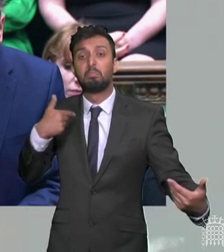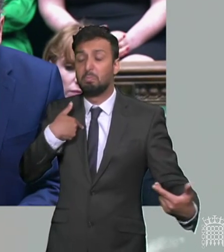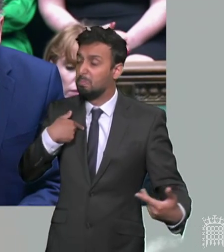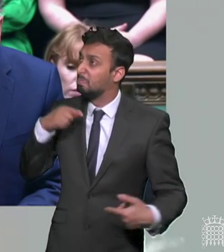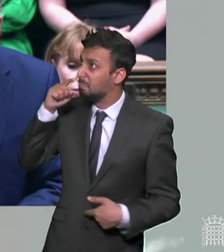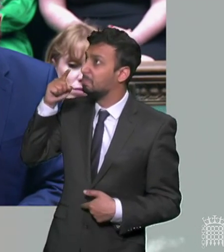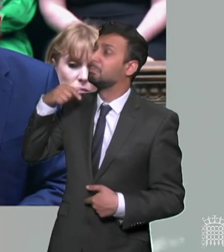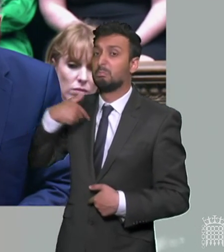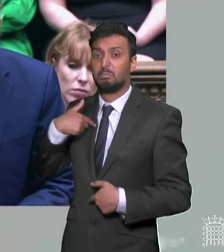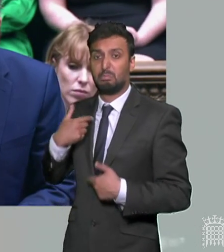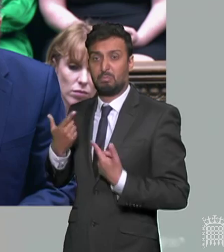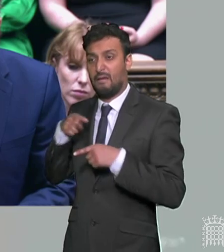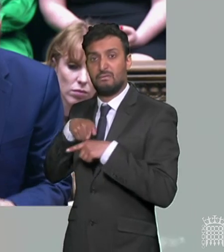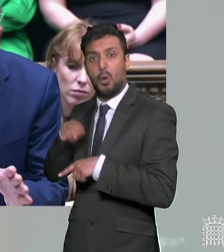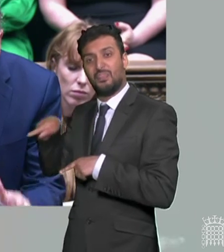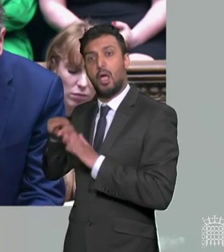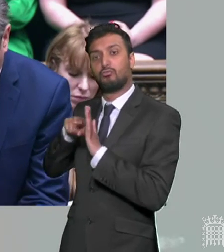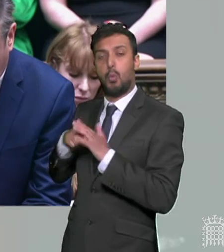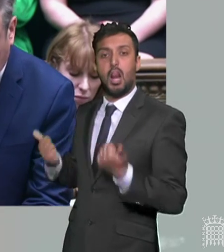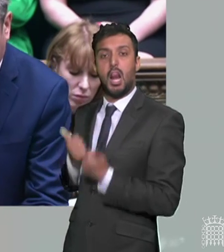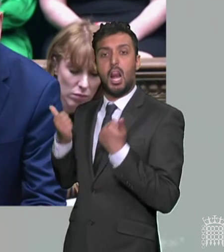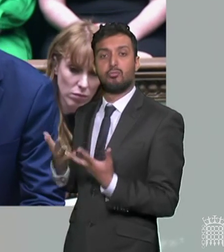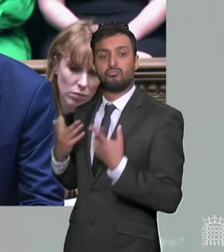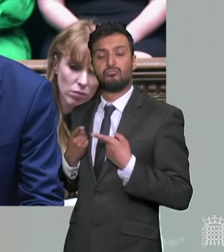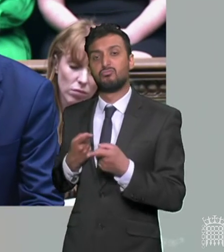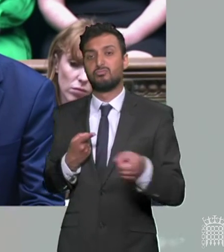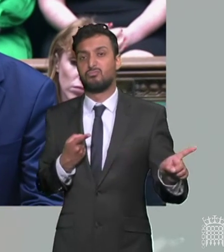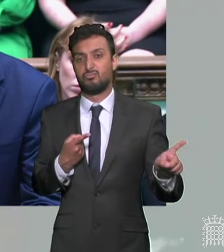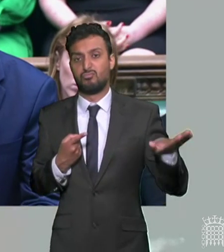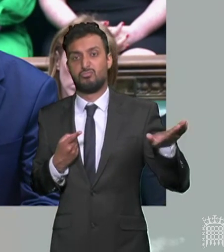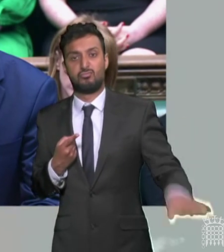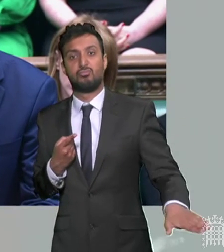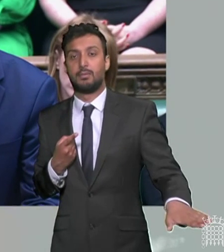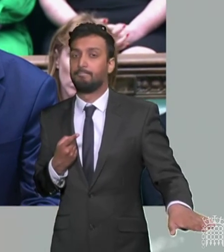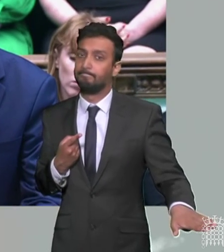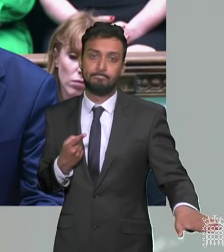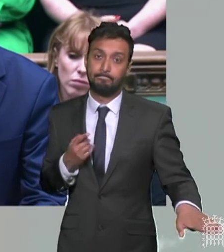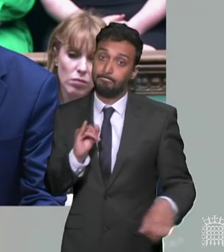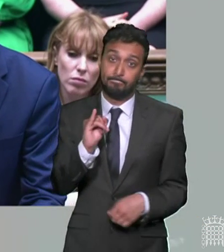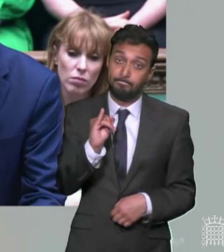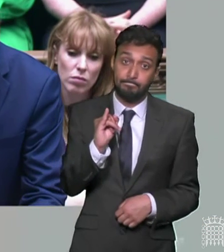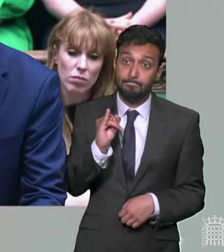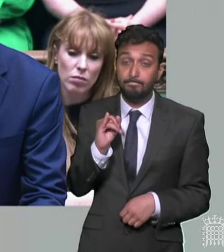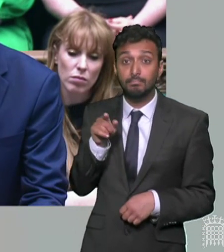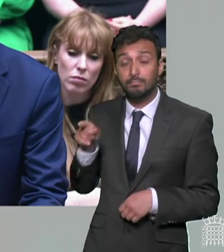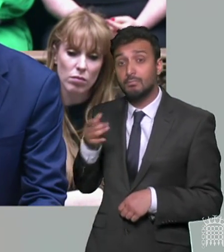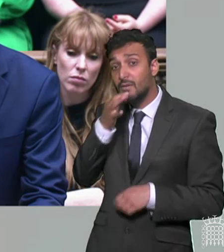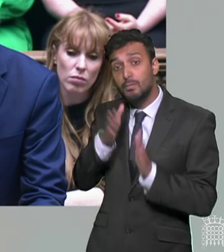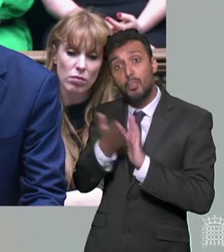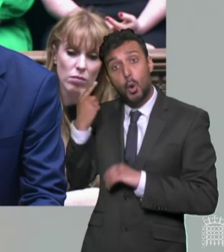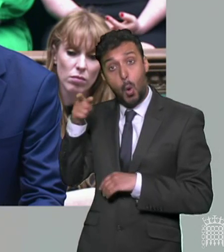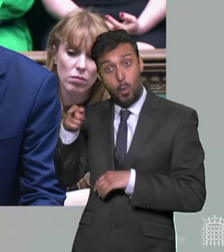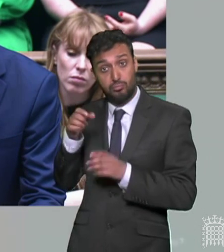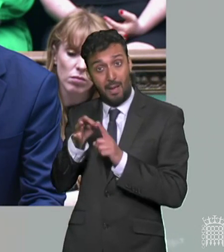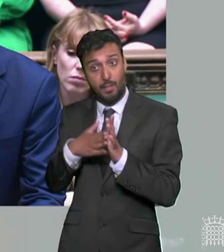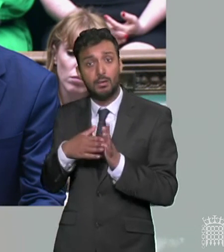The details are stark. Five months ago, the Prime Minister told this House that all guidance was completely followed in No.